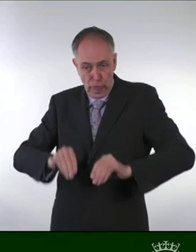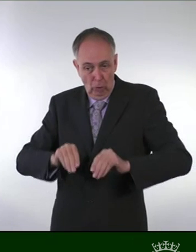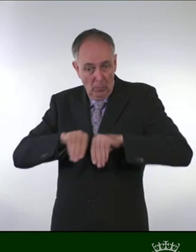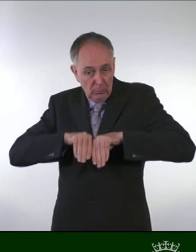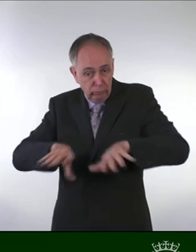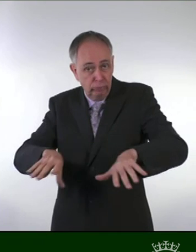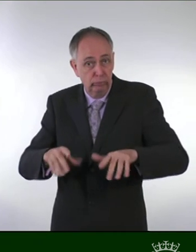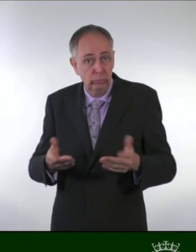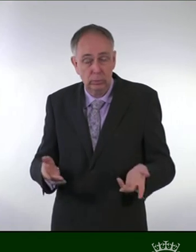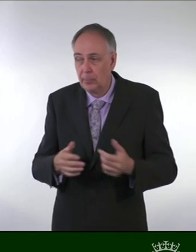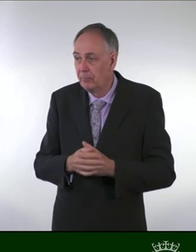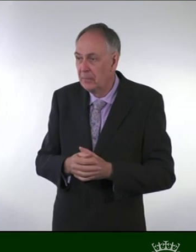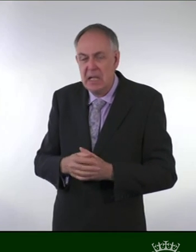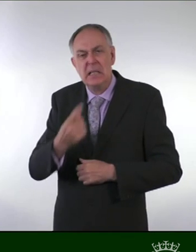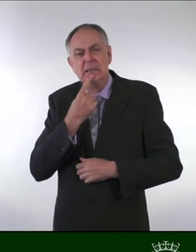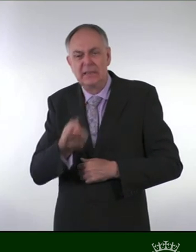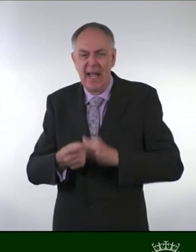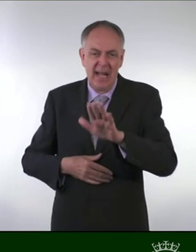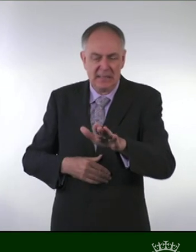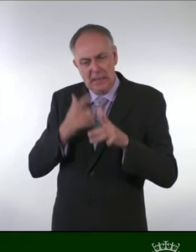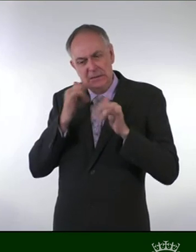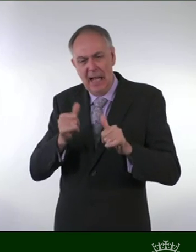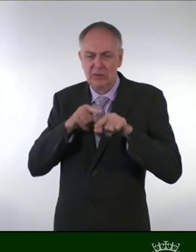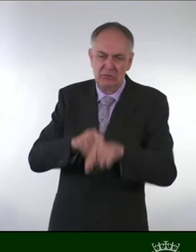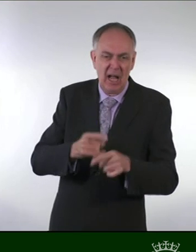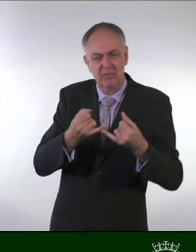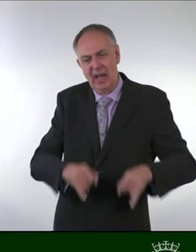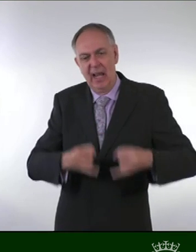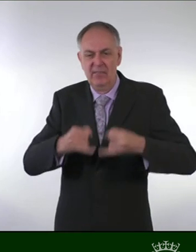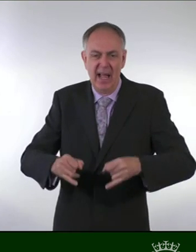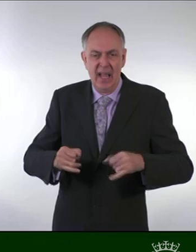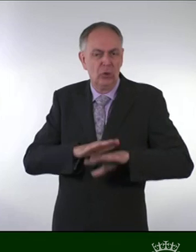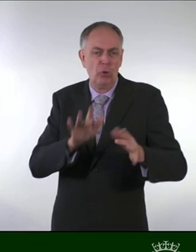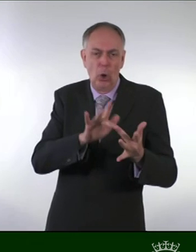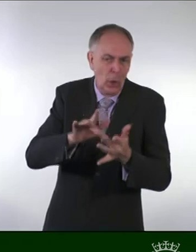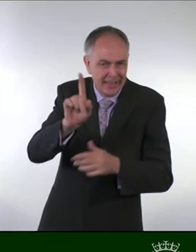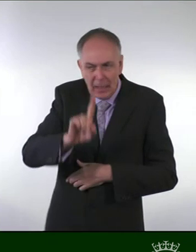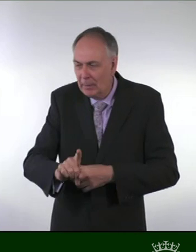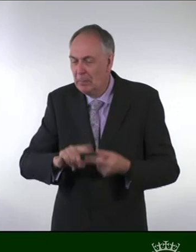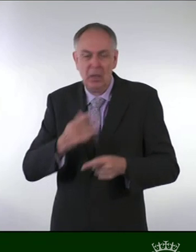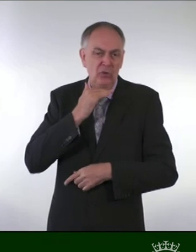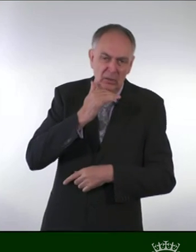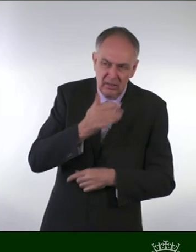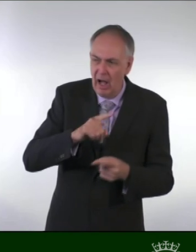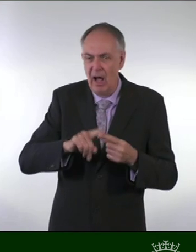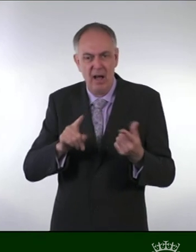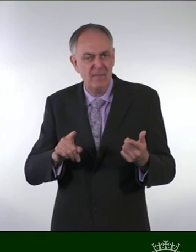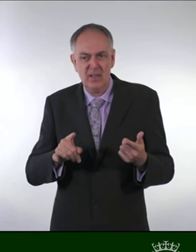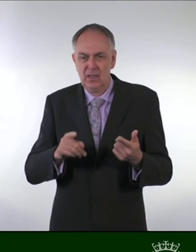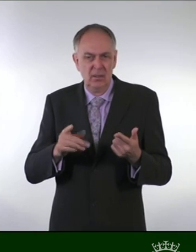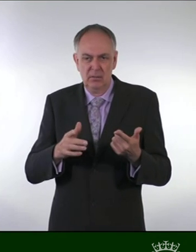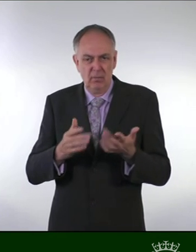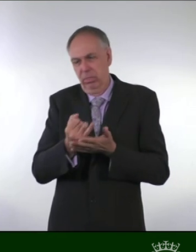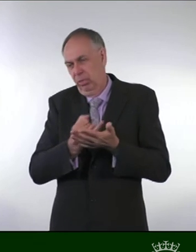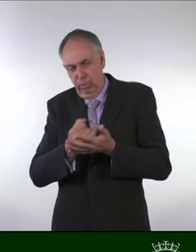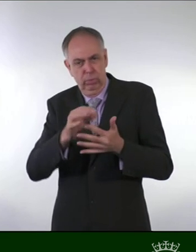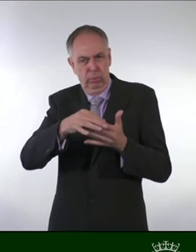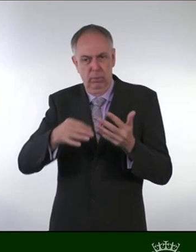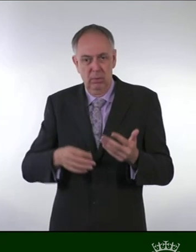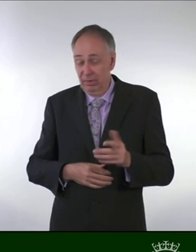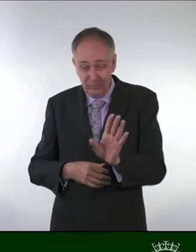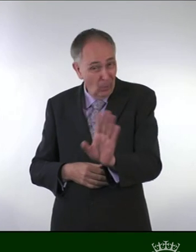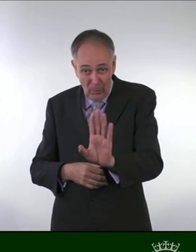He keeps saying that the test and trace operation is failing to contact enough people and failing to get enough people to self-isolate.